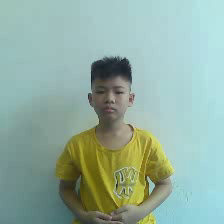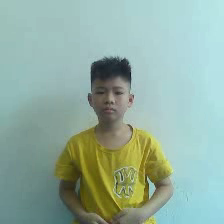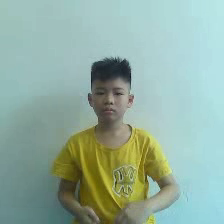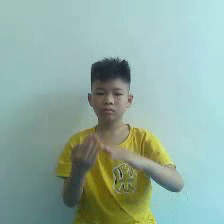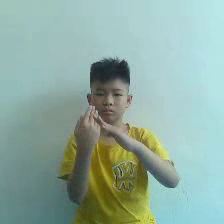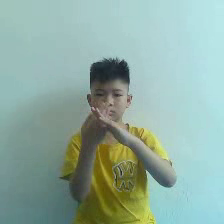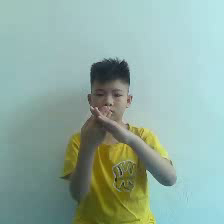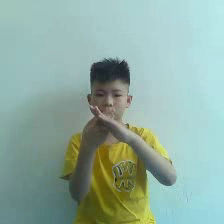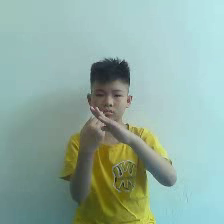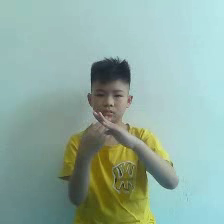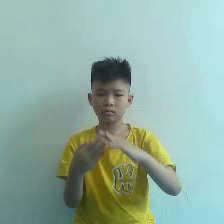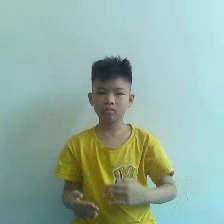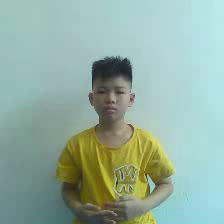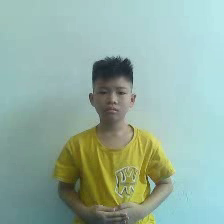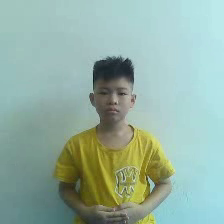Trường học